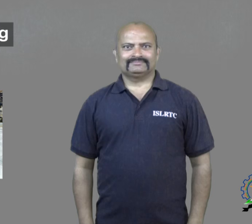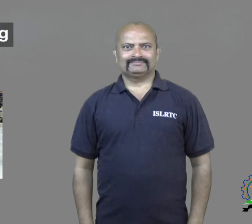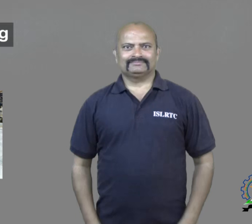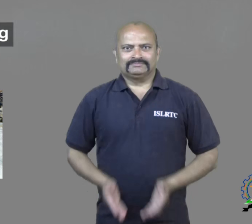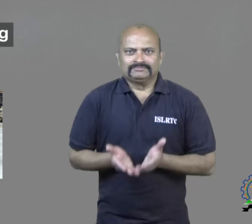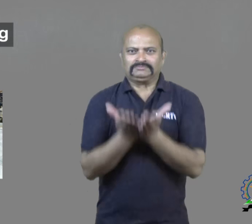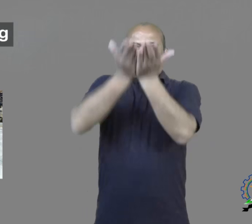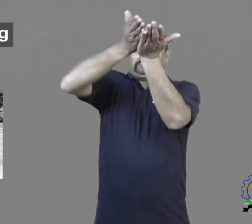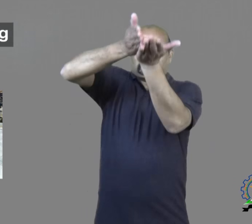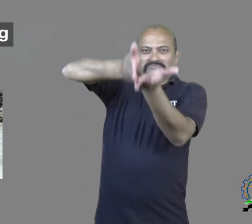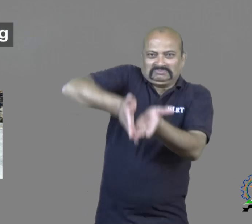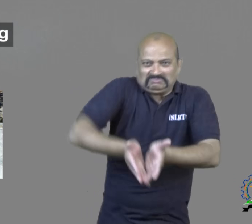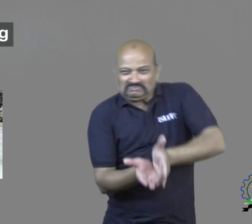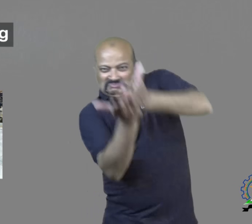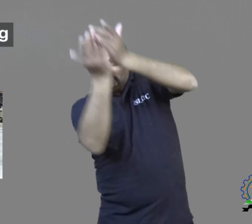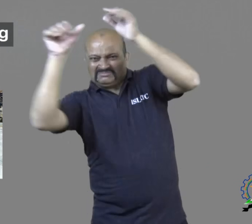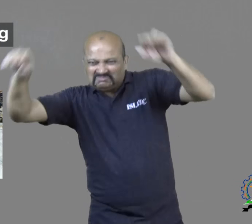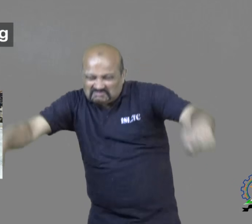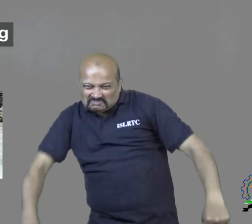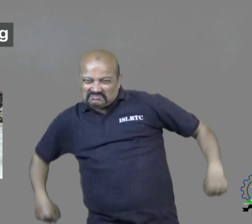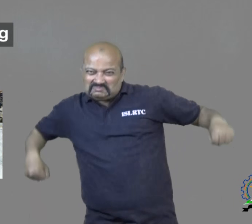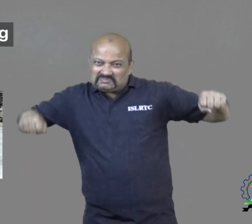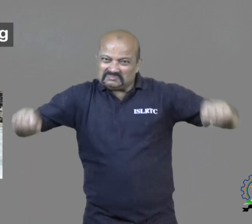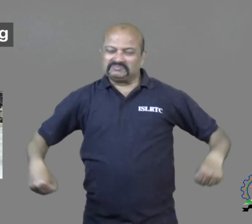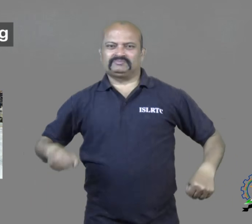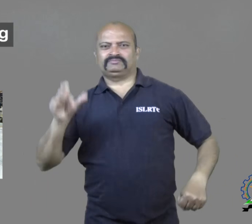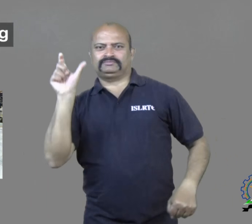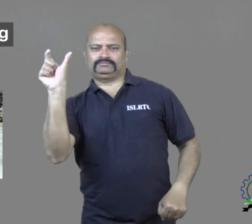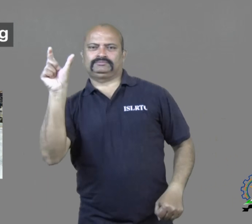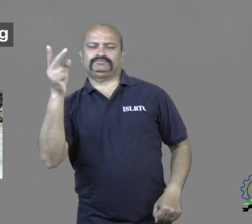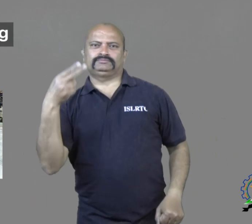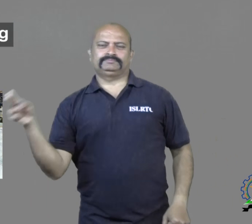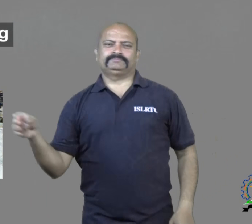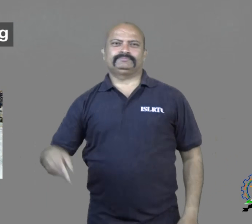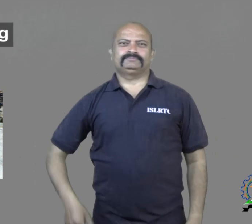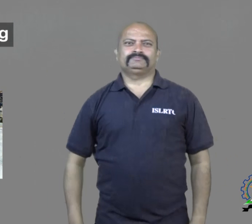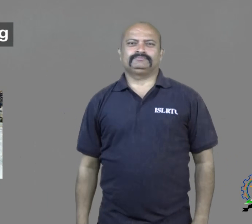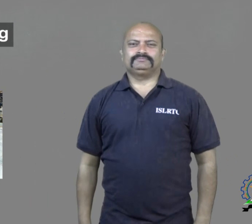Rafting White Water Rafting River Rafting